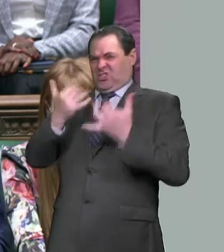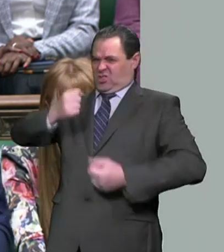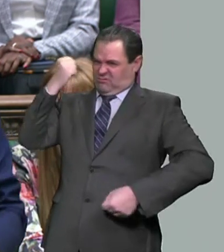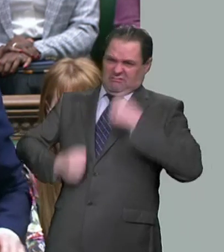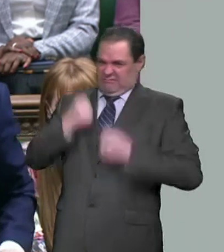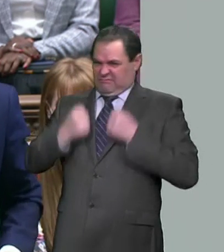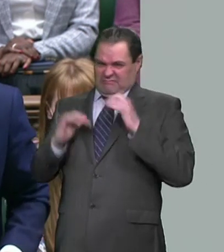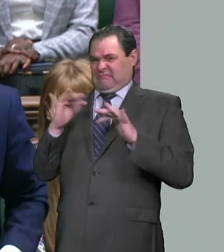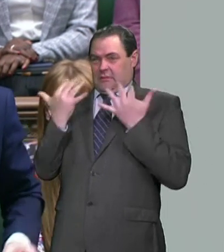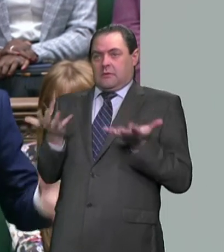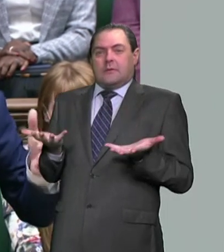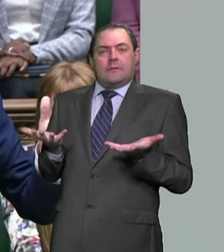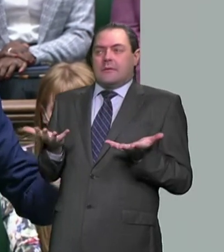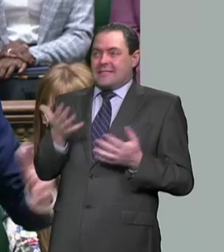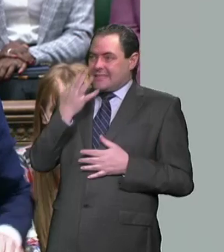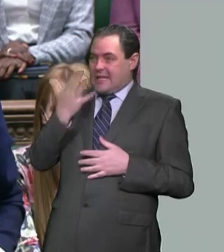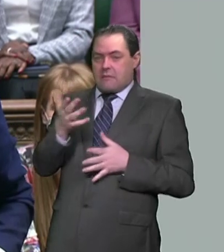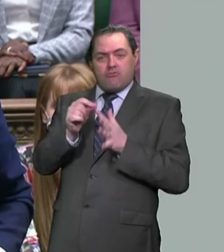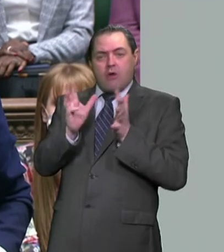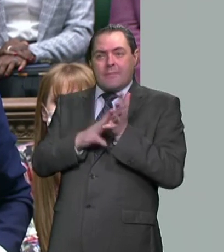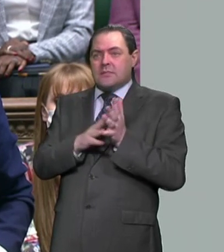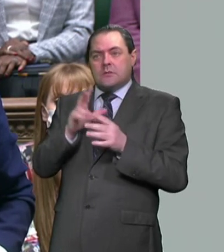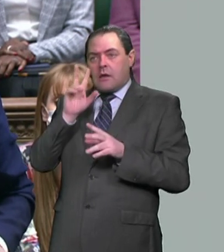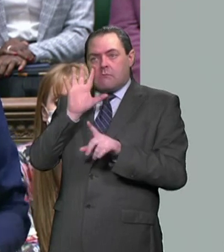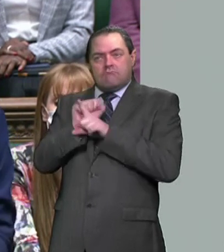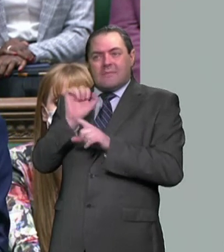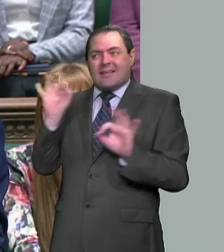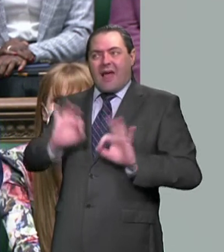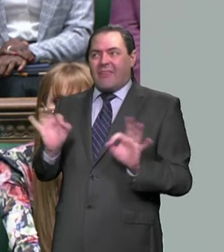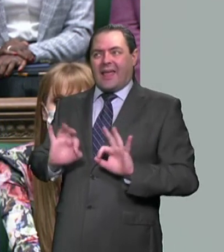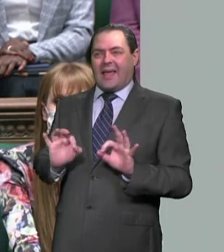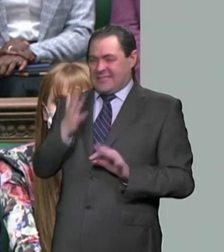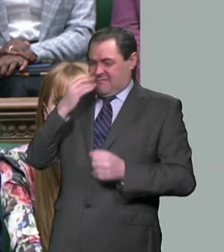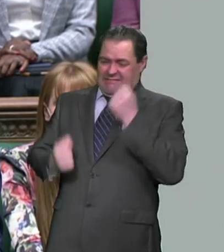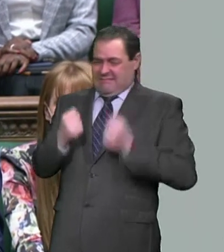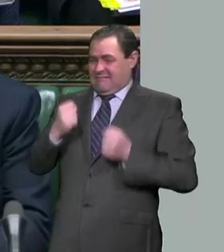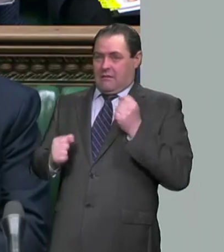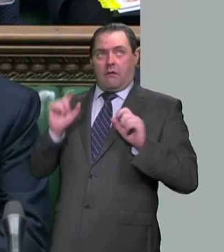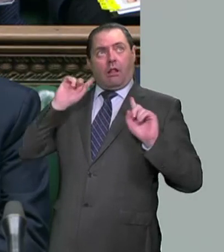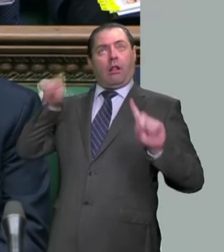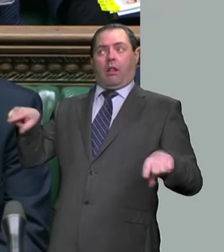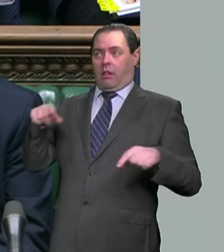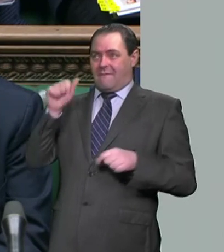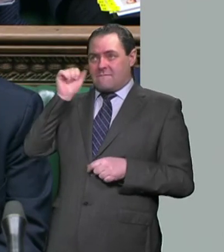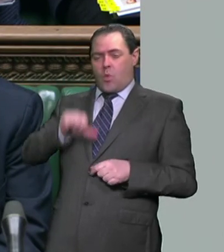It seems that the Prime Minister has not noticed the broken plates and shattered glass all around him.